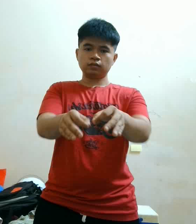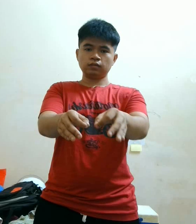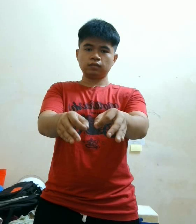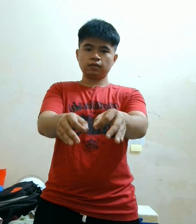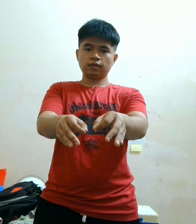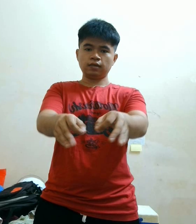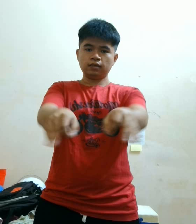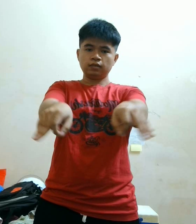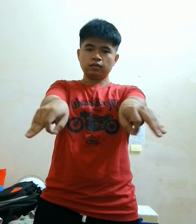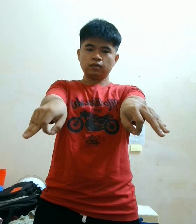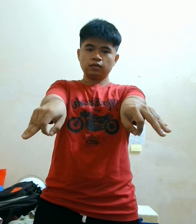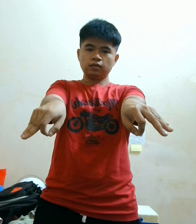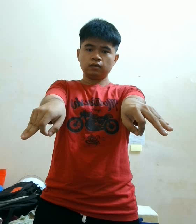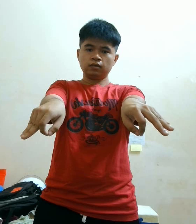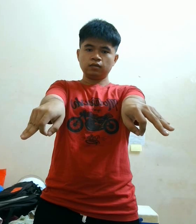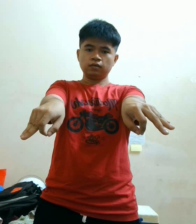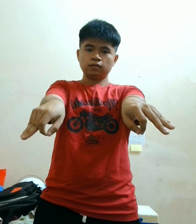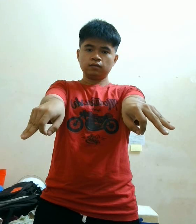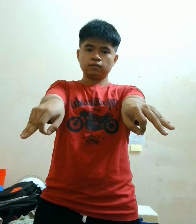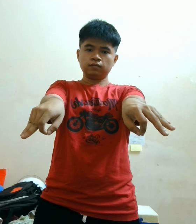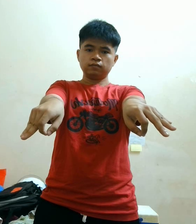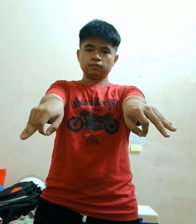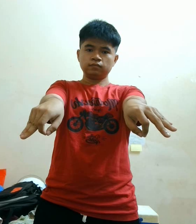cai gi